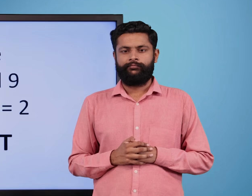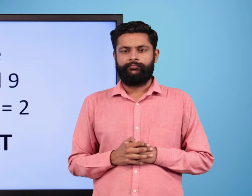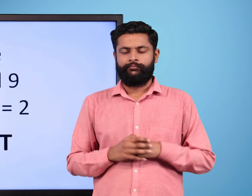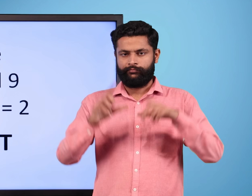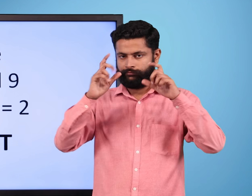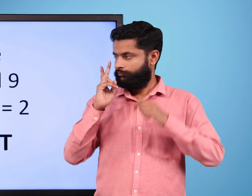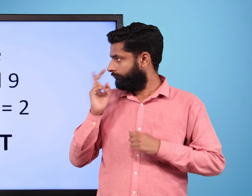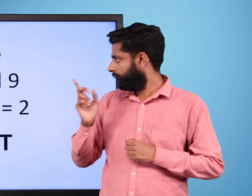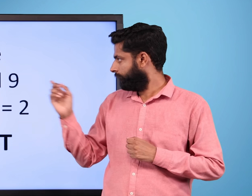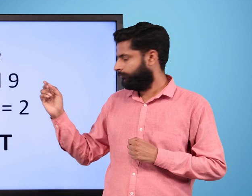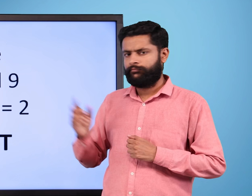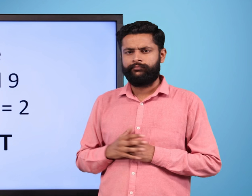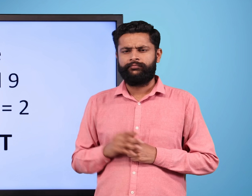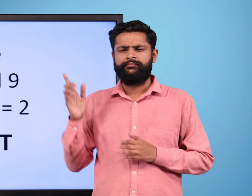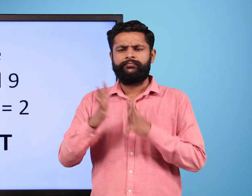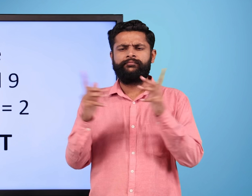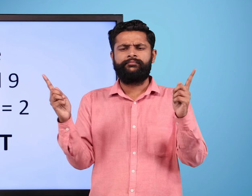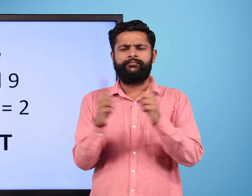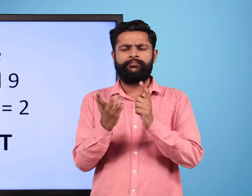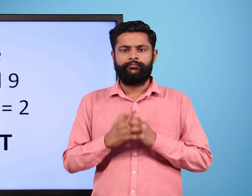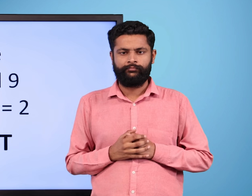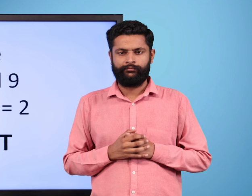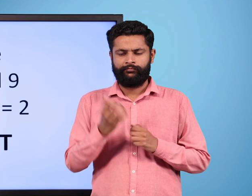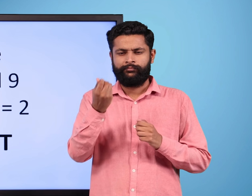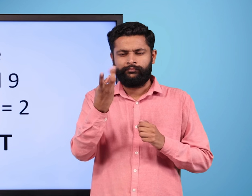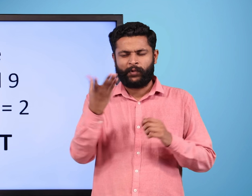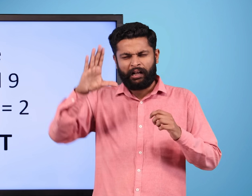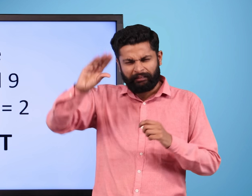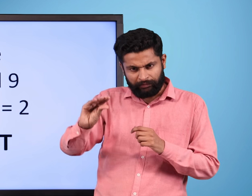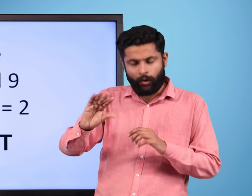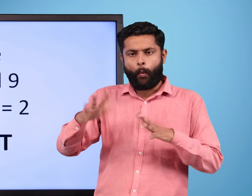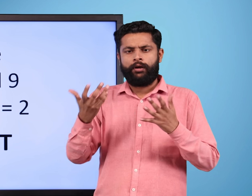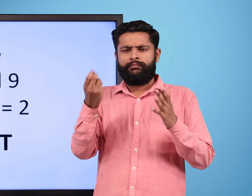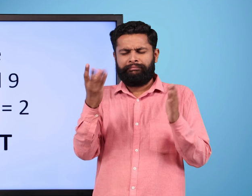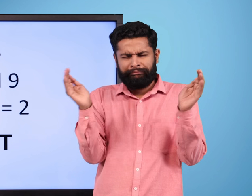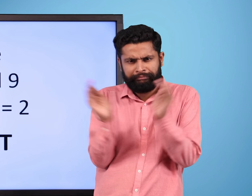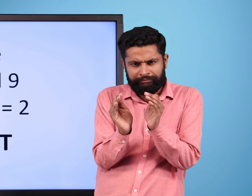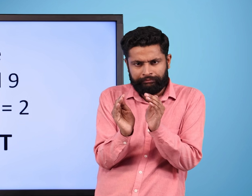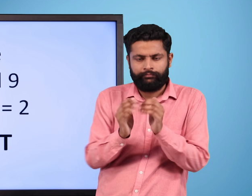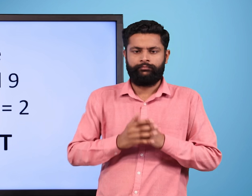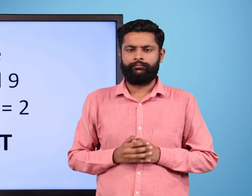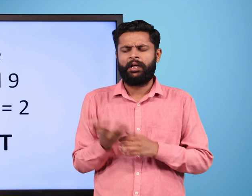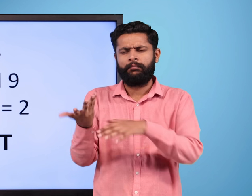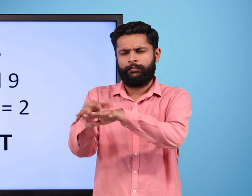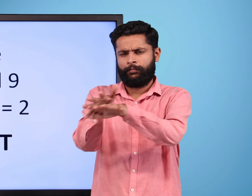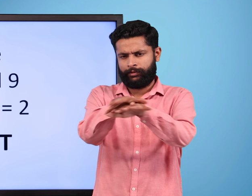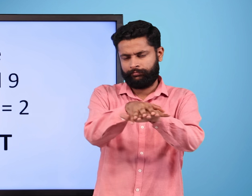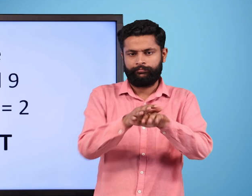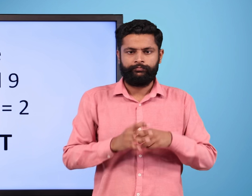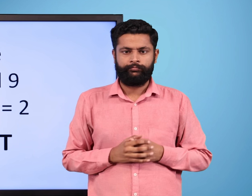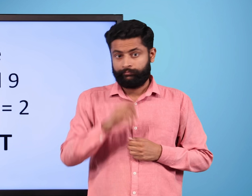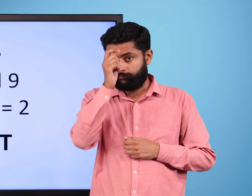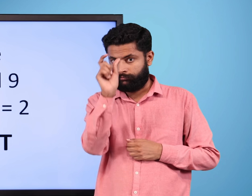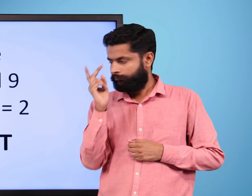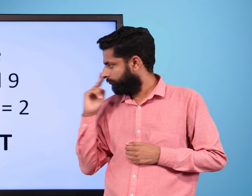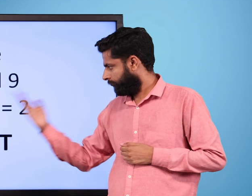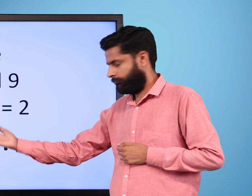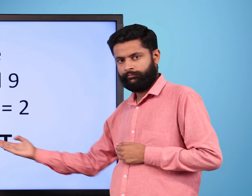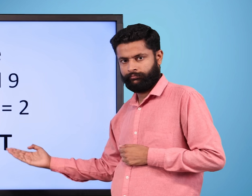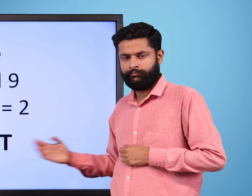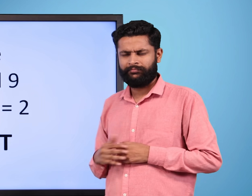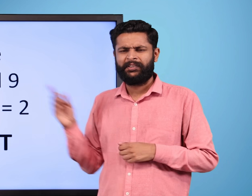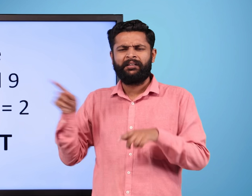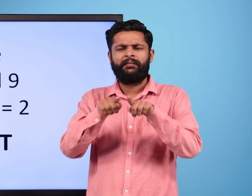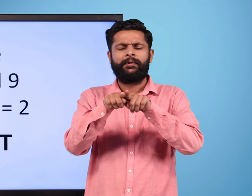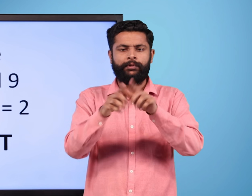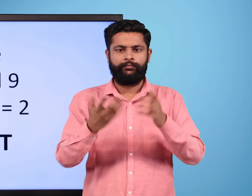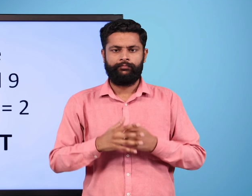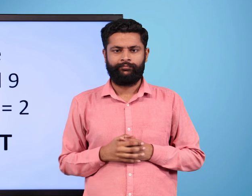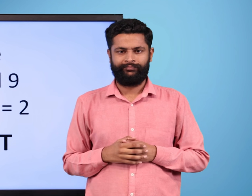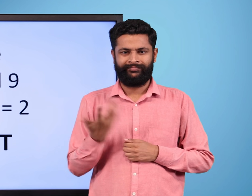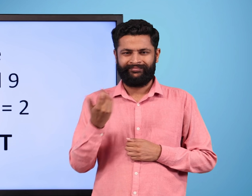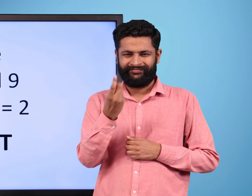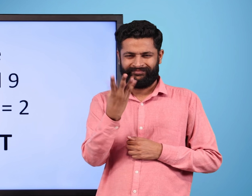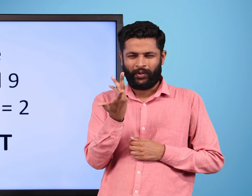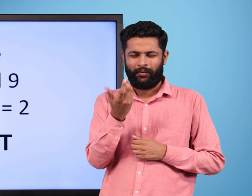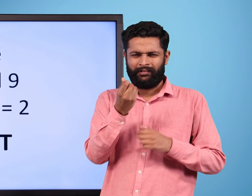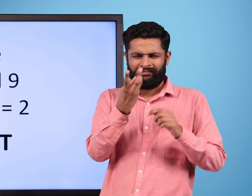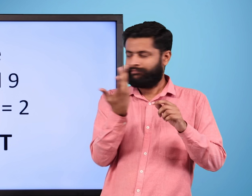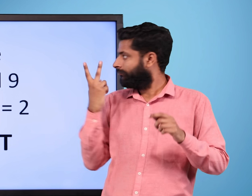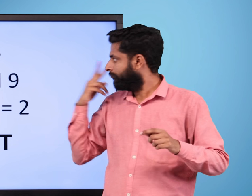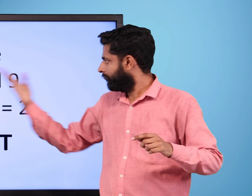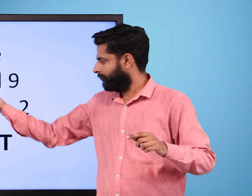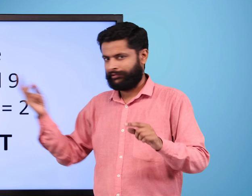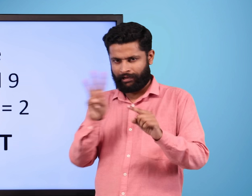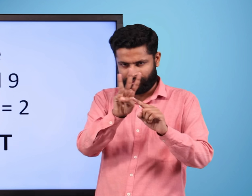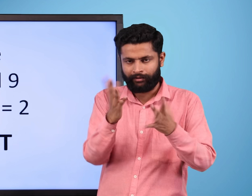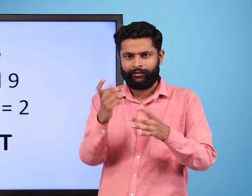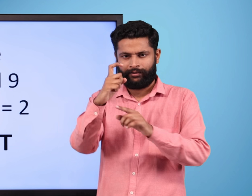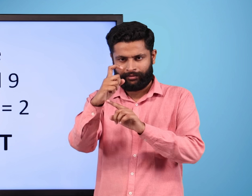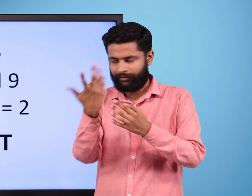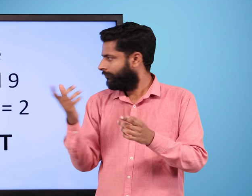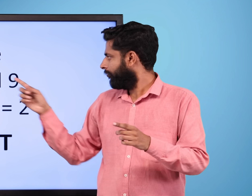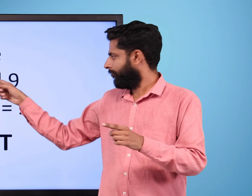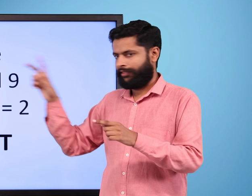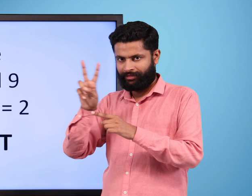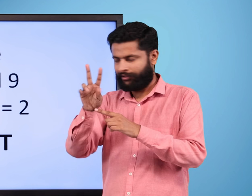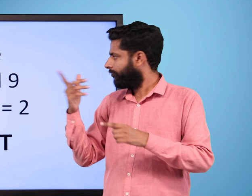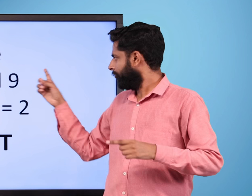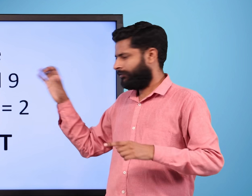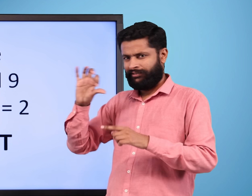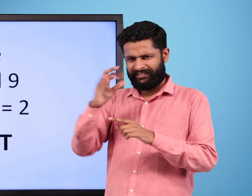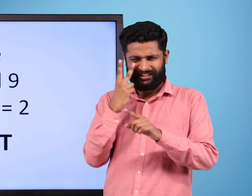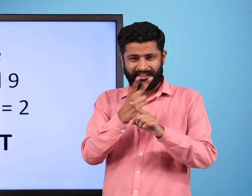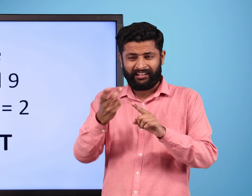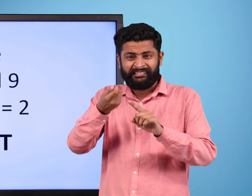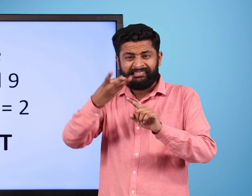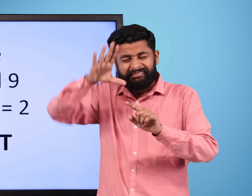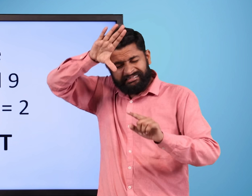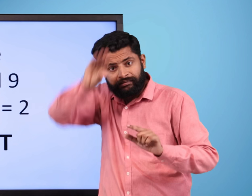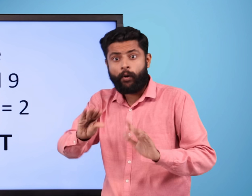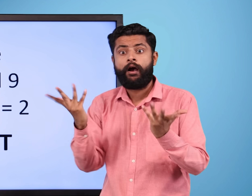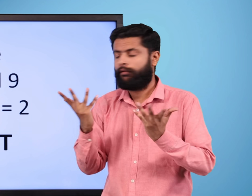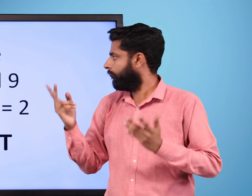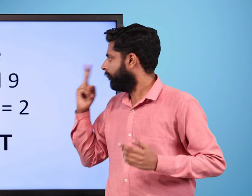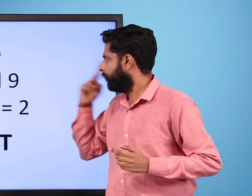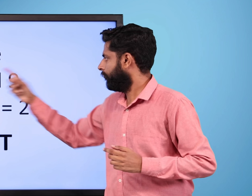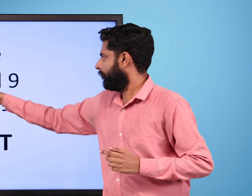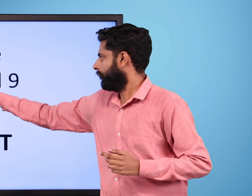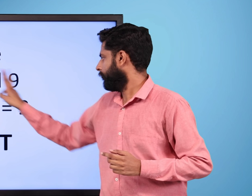Smallest These sign refer to smallest in different contexts. It refers to the smallest number or shape, etc. For example, in the set of numbers, 3, 7, 2 and 9, the smallest number is 2.